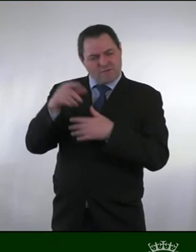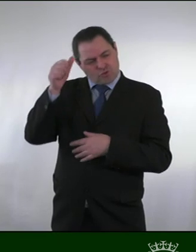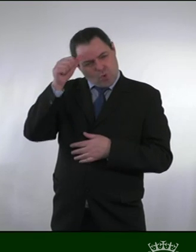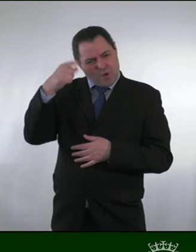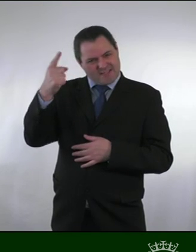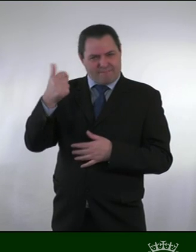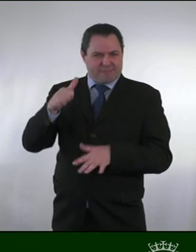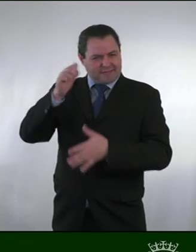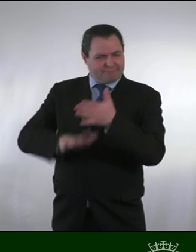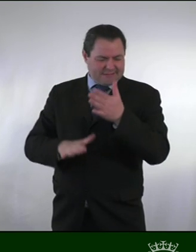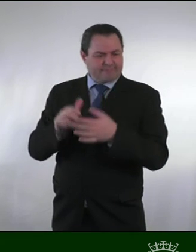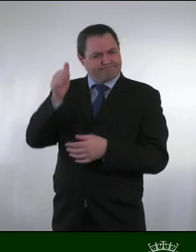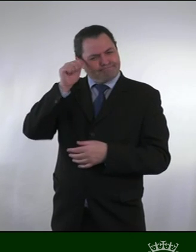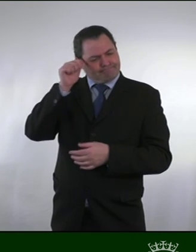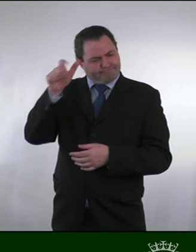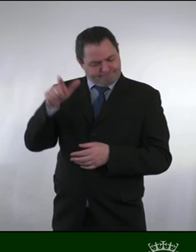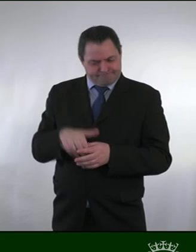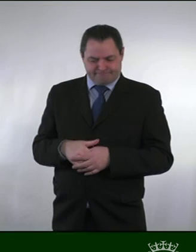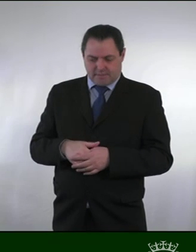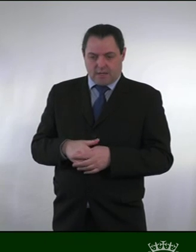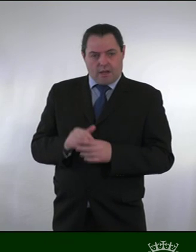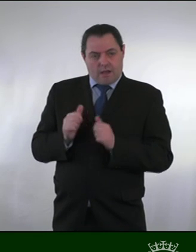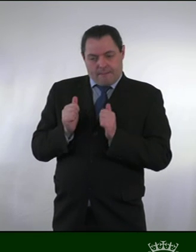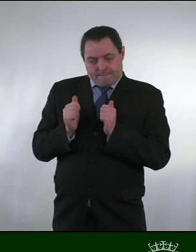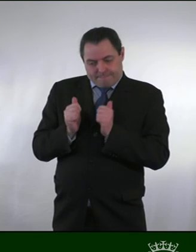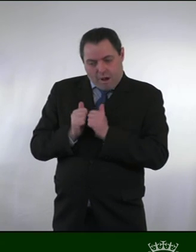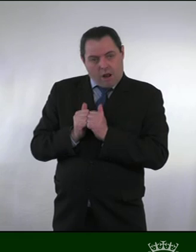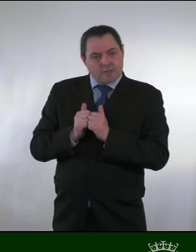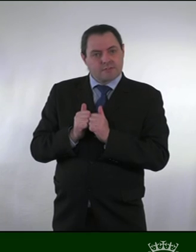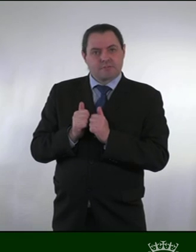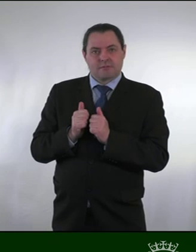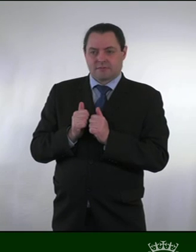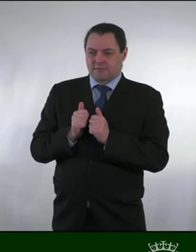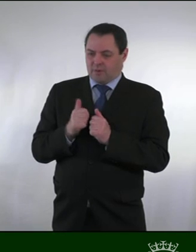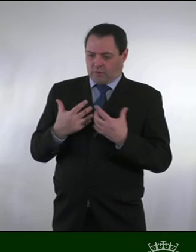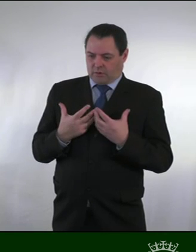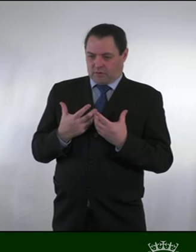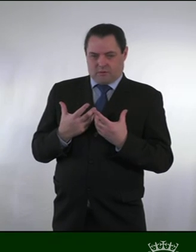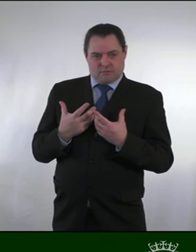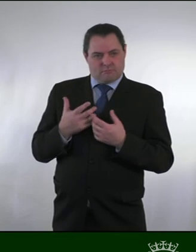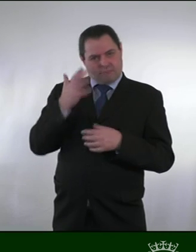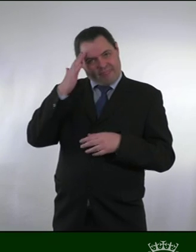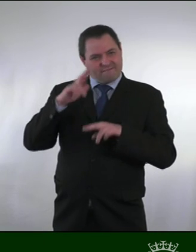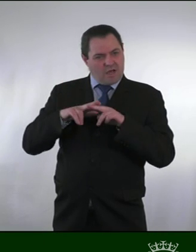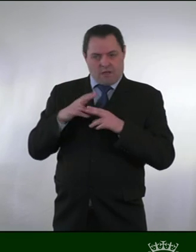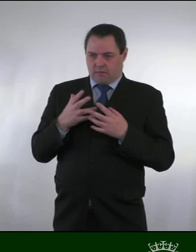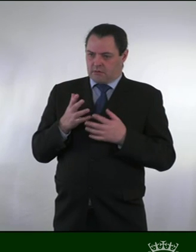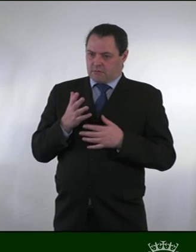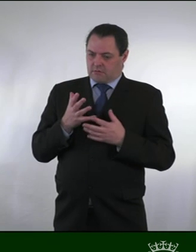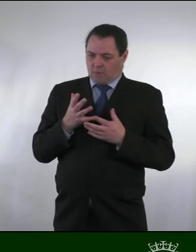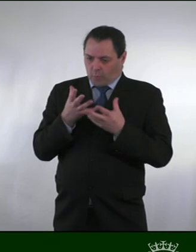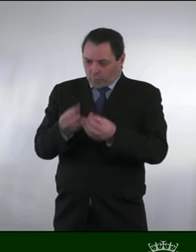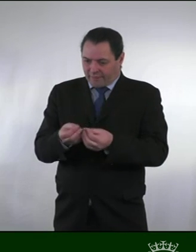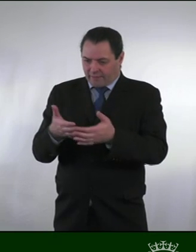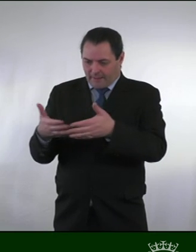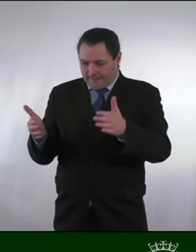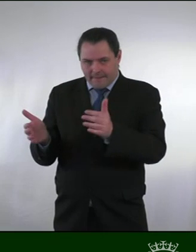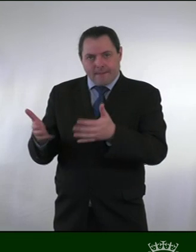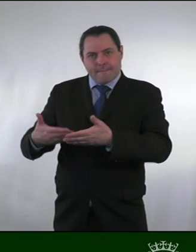She is completely right to say that they are partners in care and should not be considered as visitors.